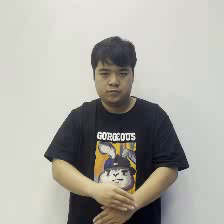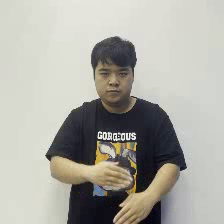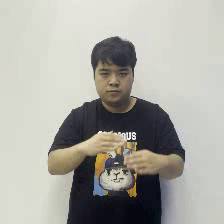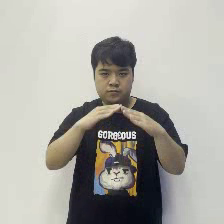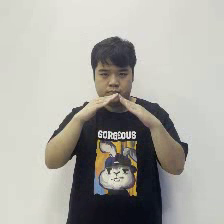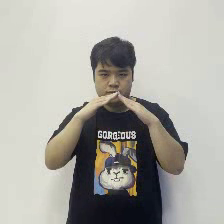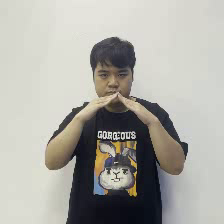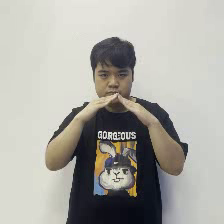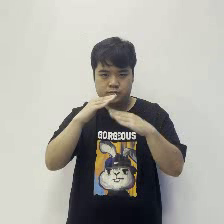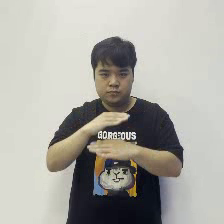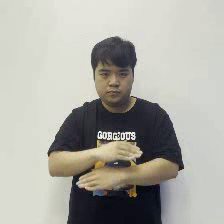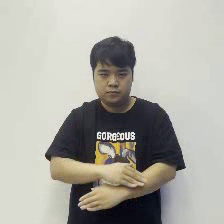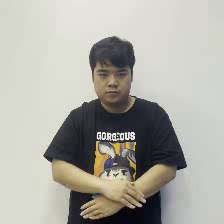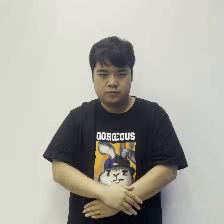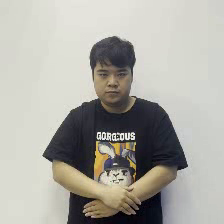Nhà